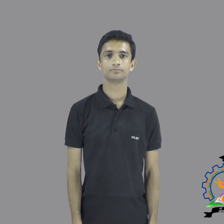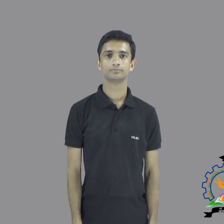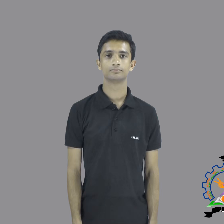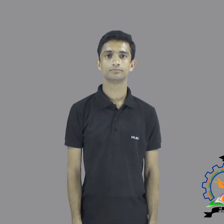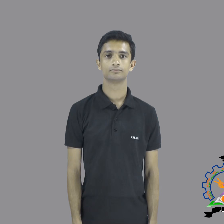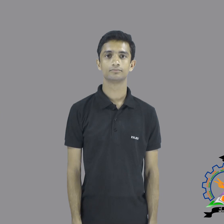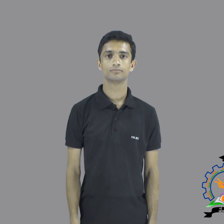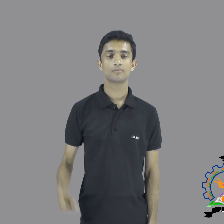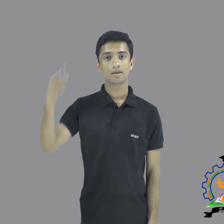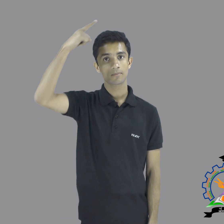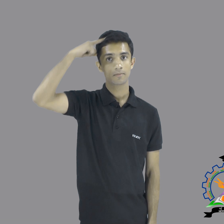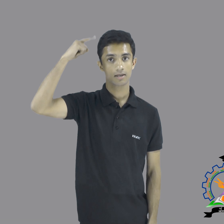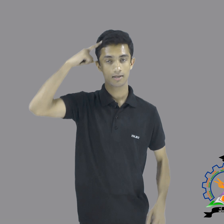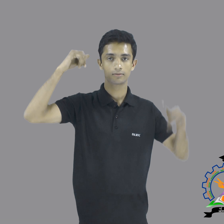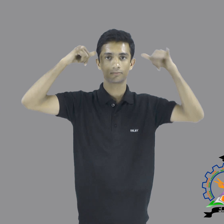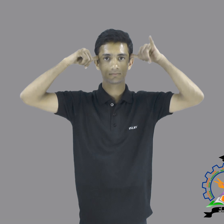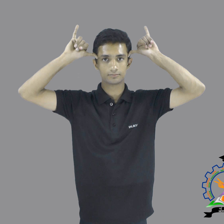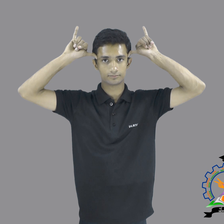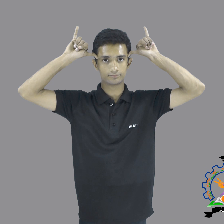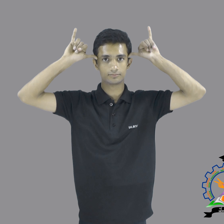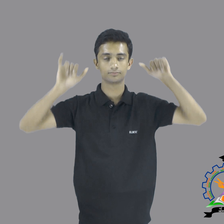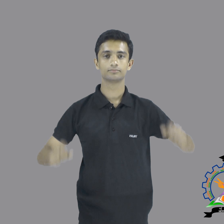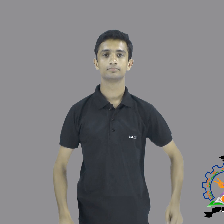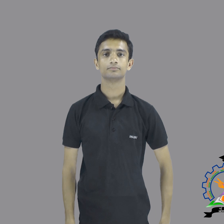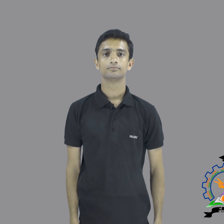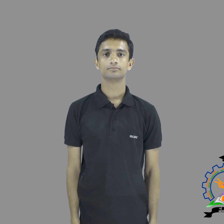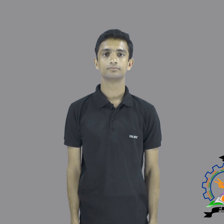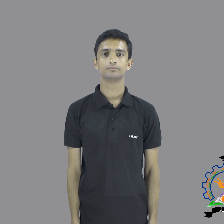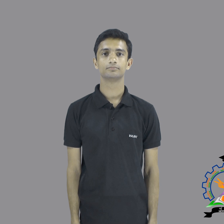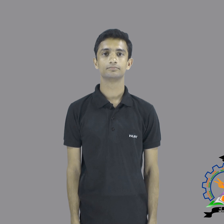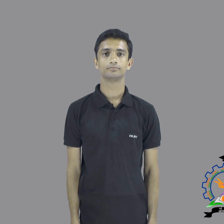Buffalo